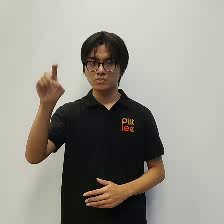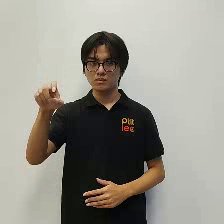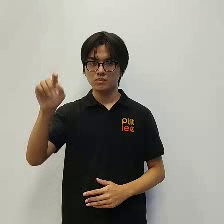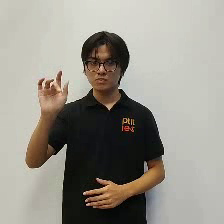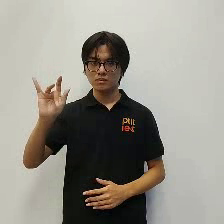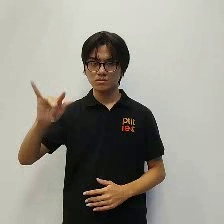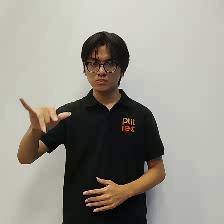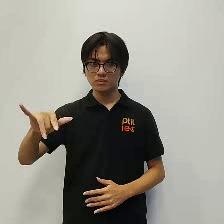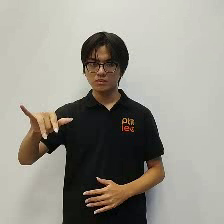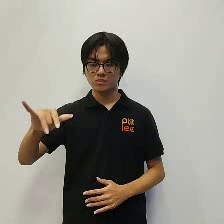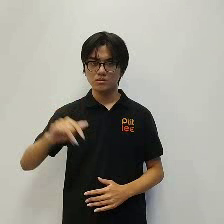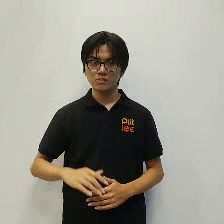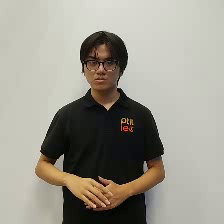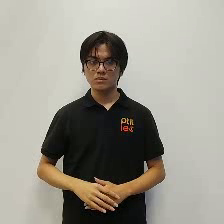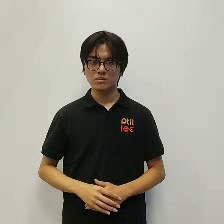Đồng ý